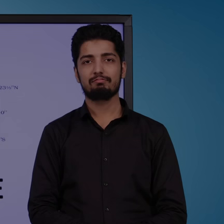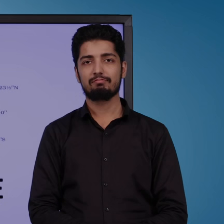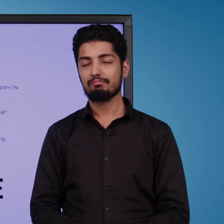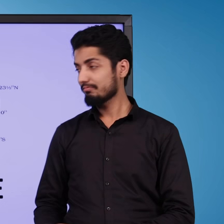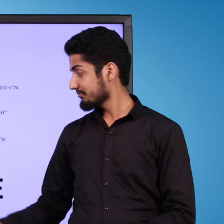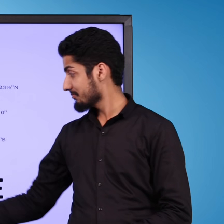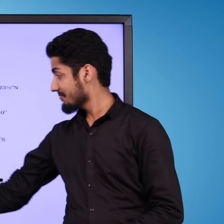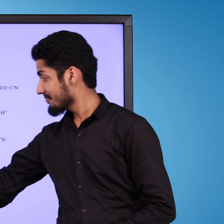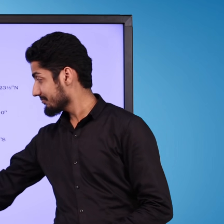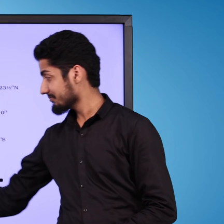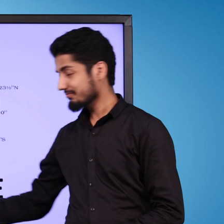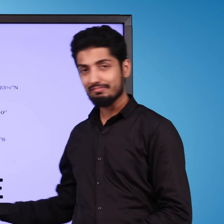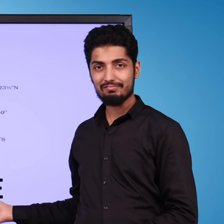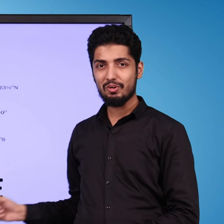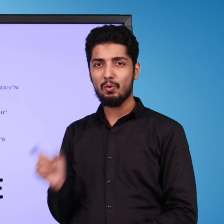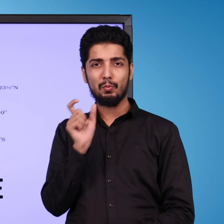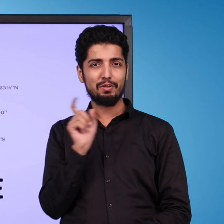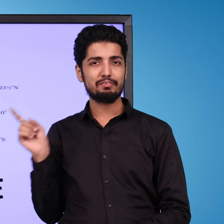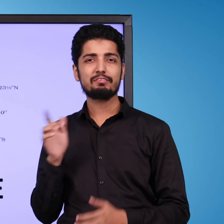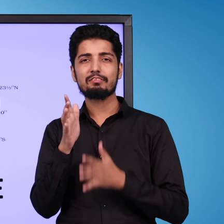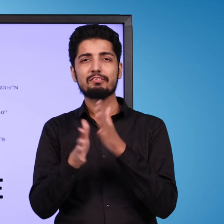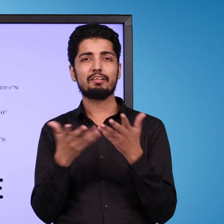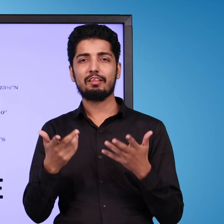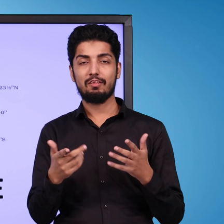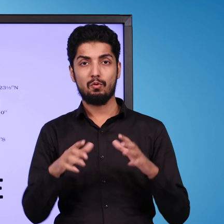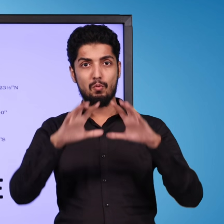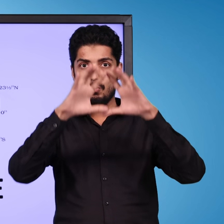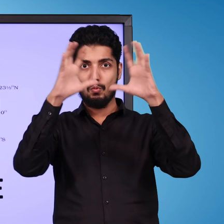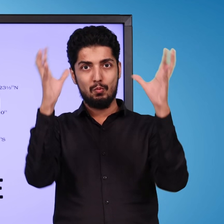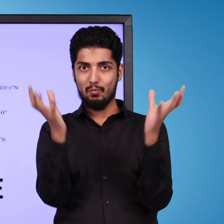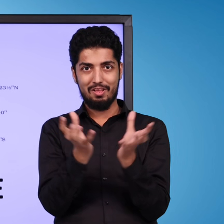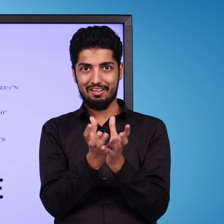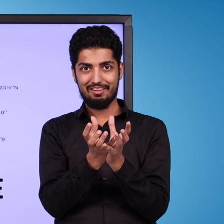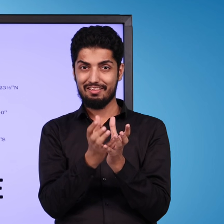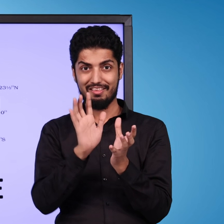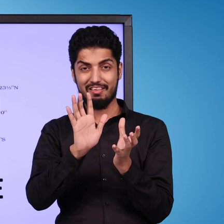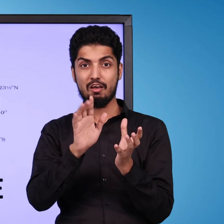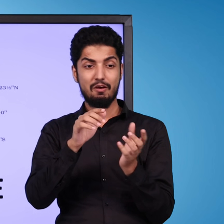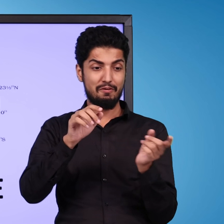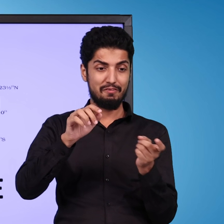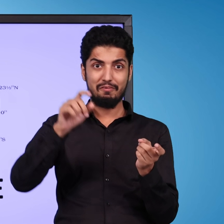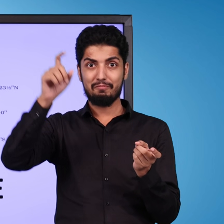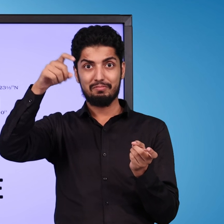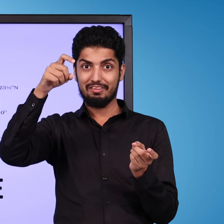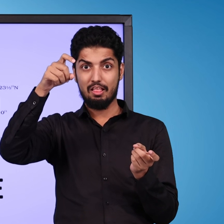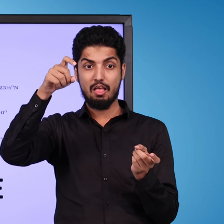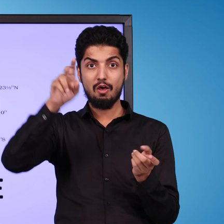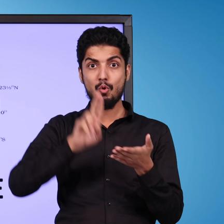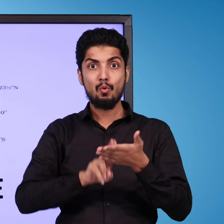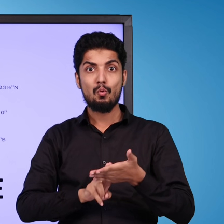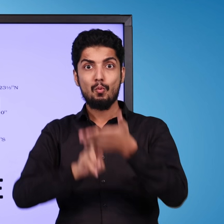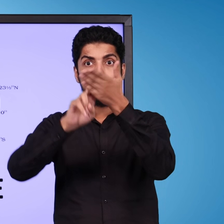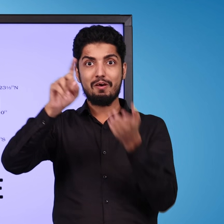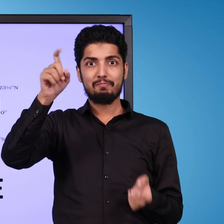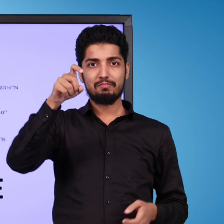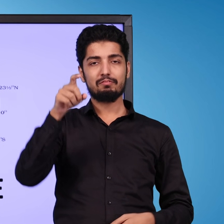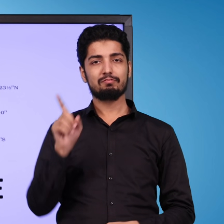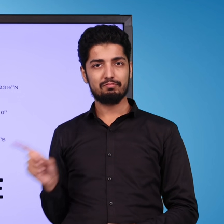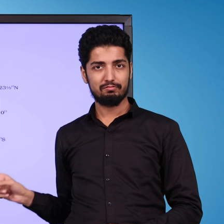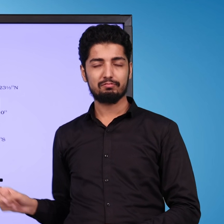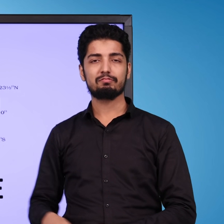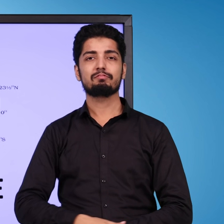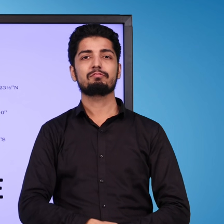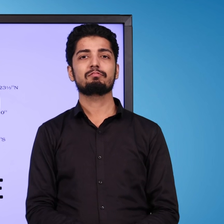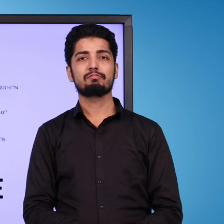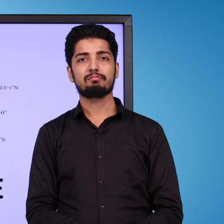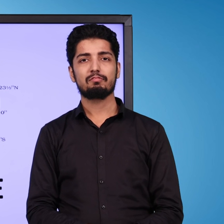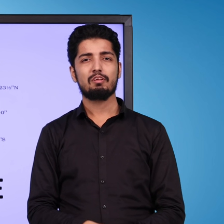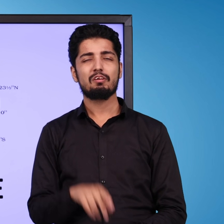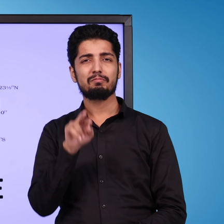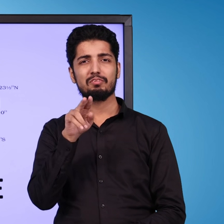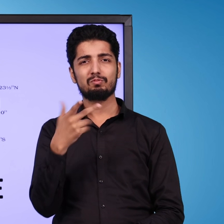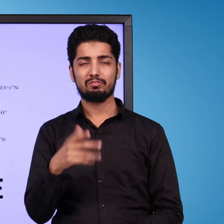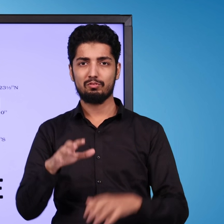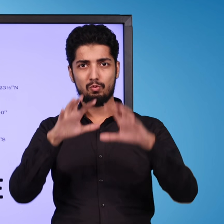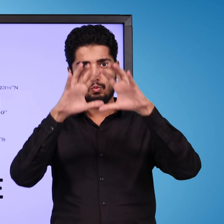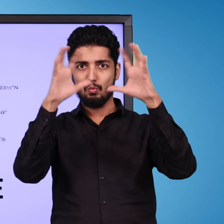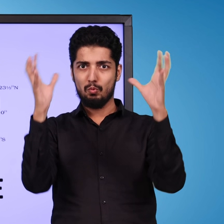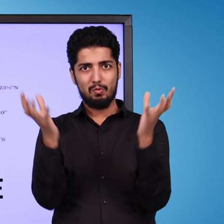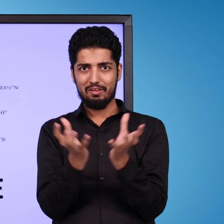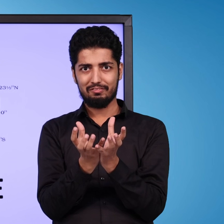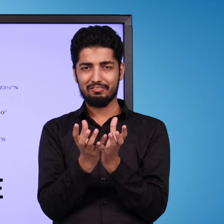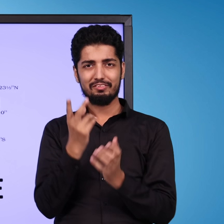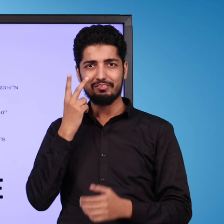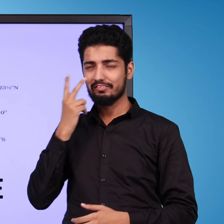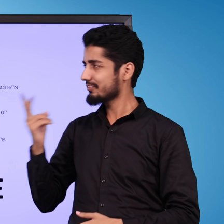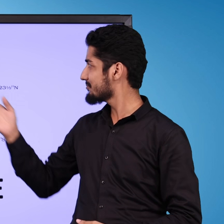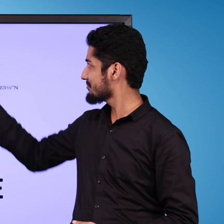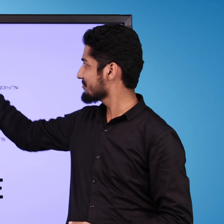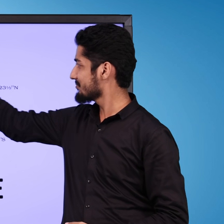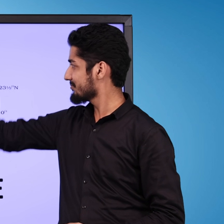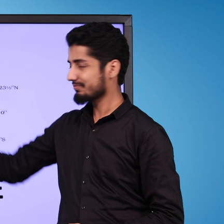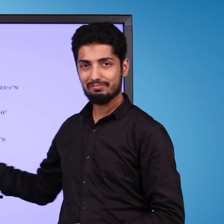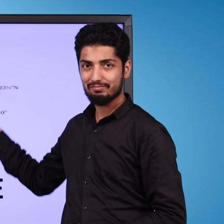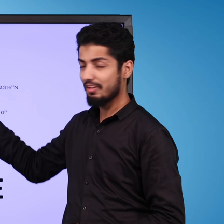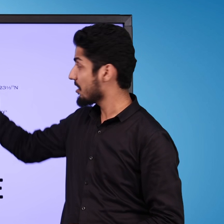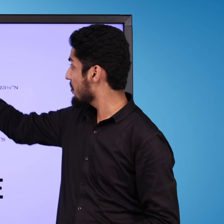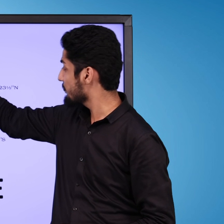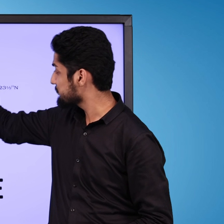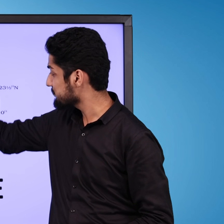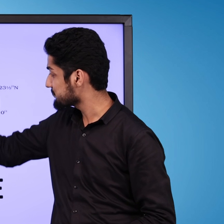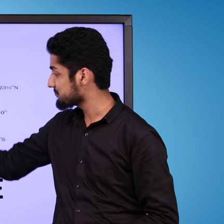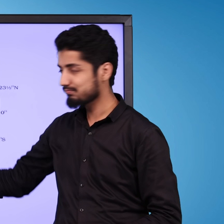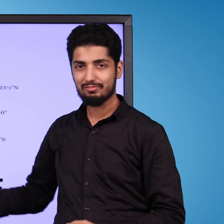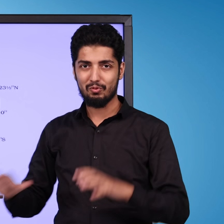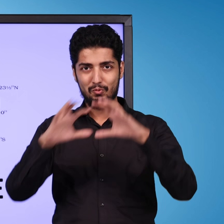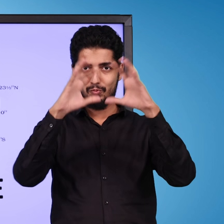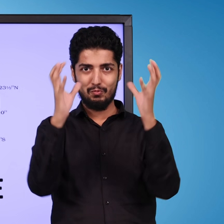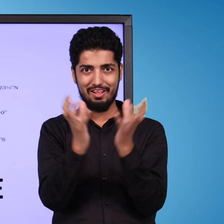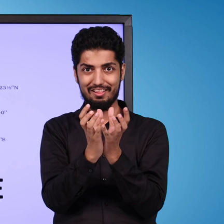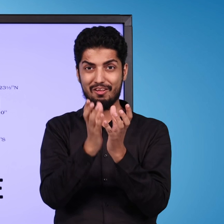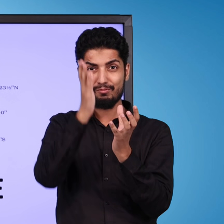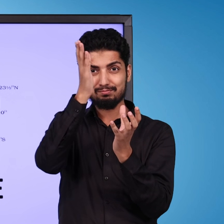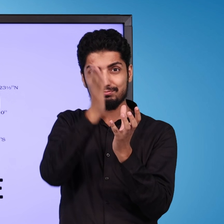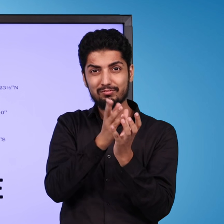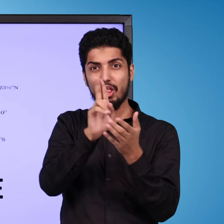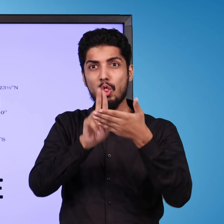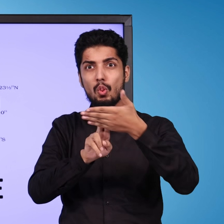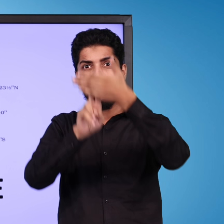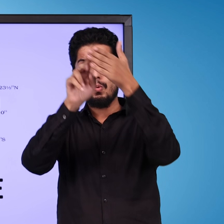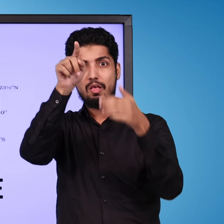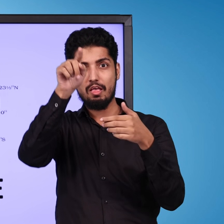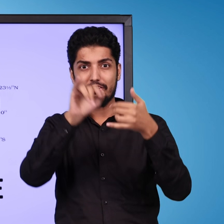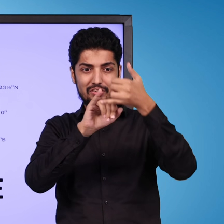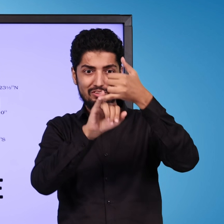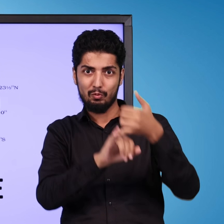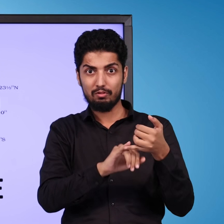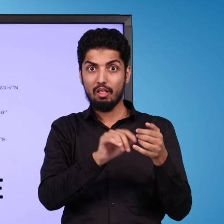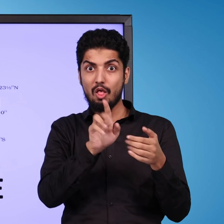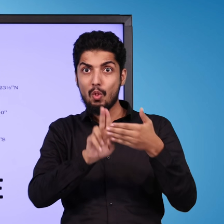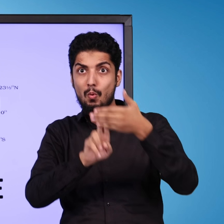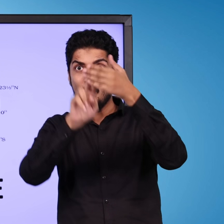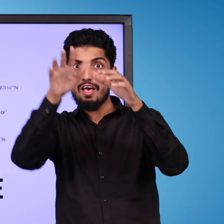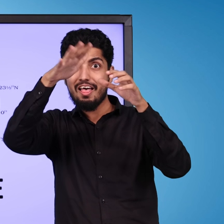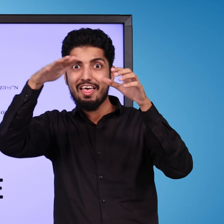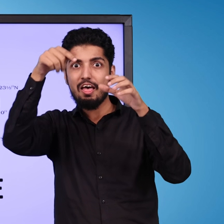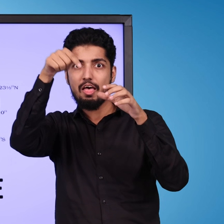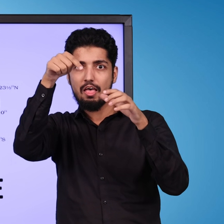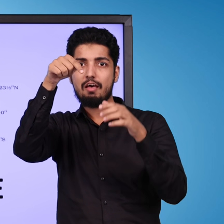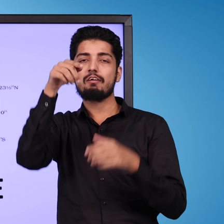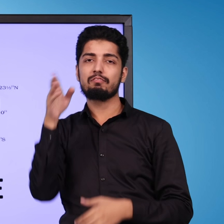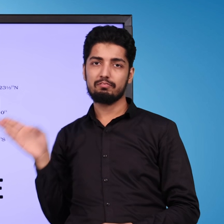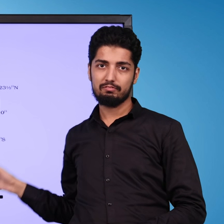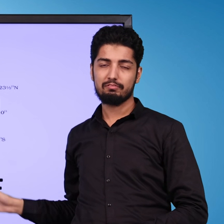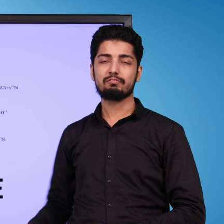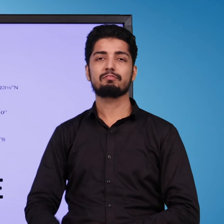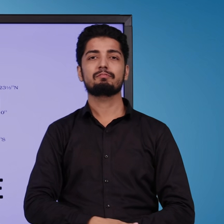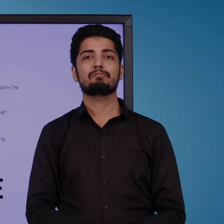North Pole These signs refer to North Pole. It is the point at the northern end of the axis of rotation of the earth.